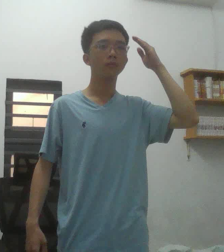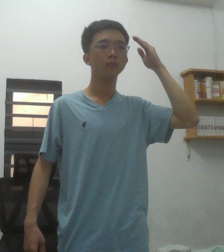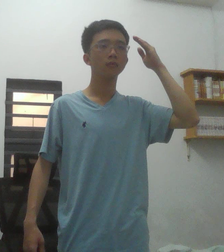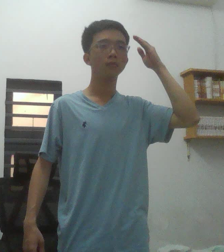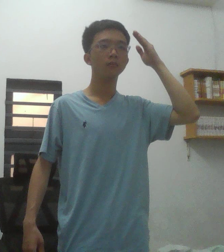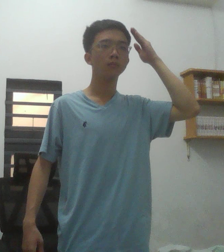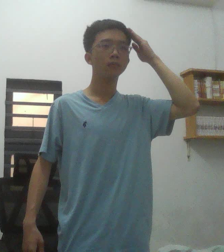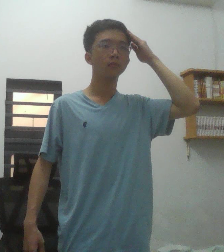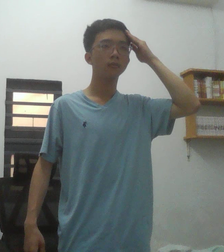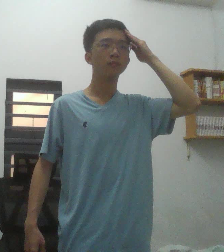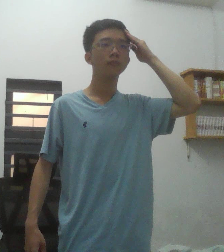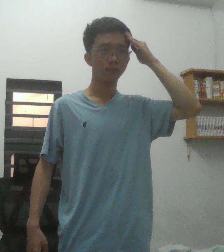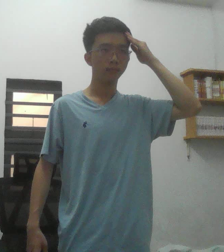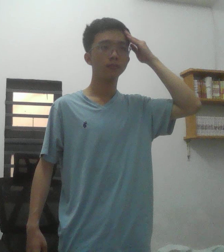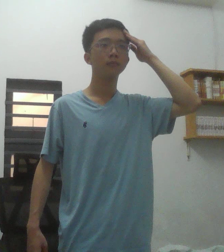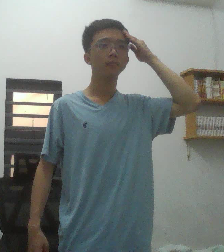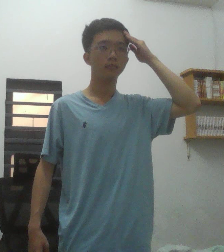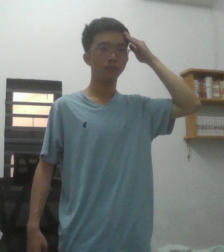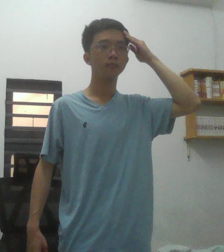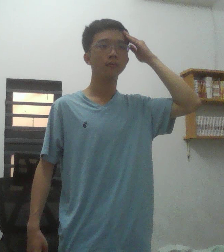biet